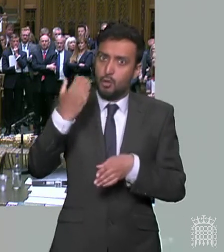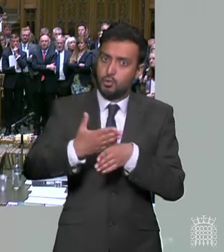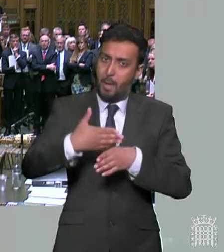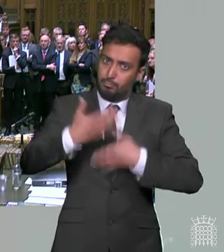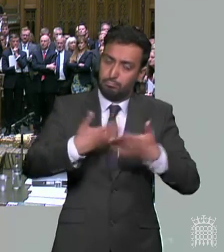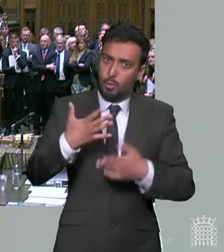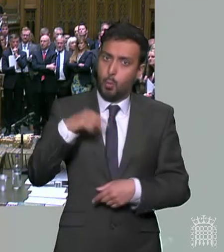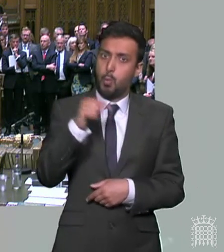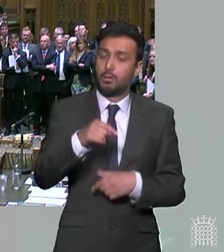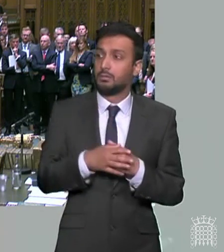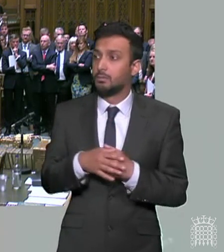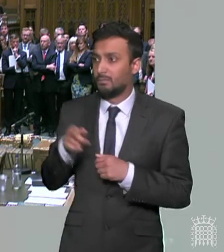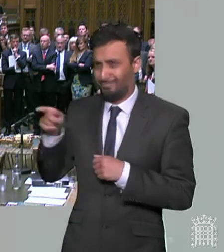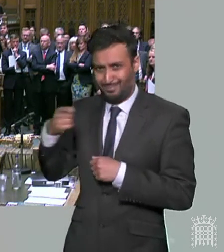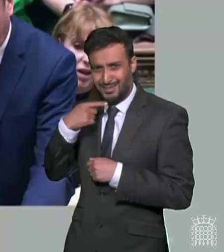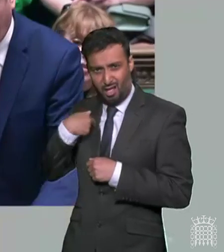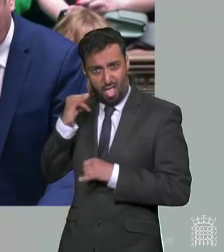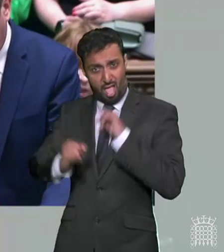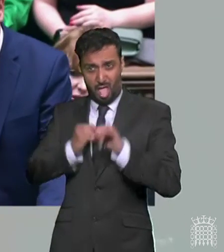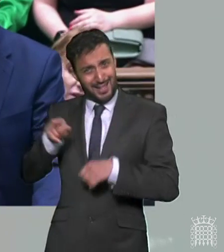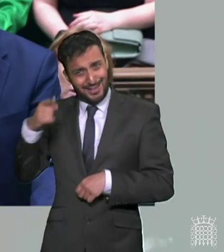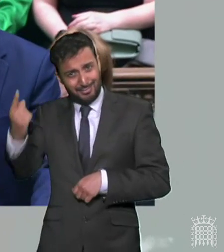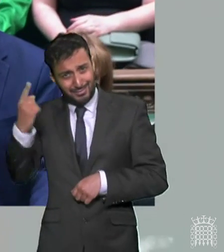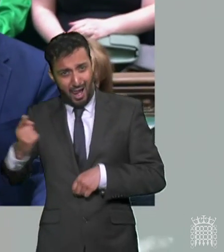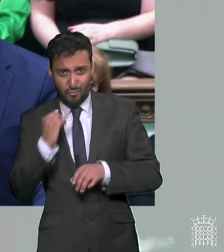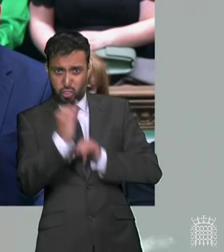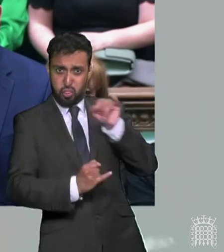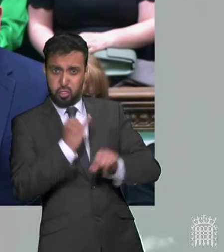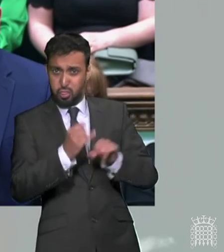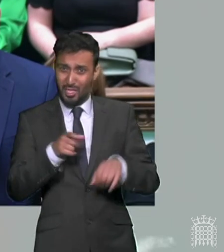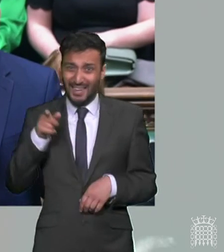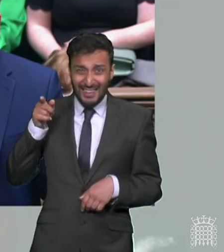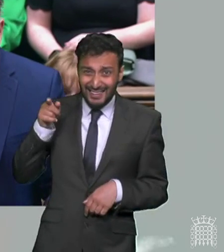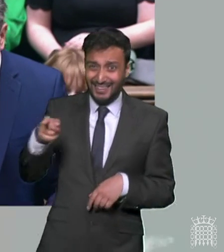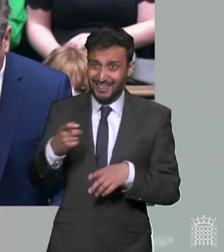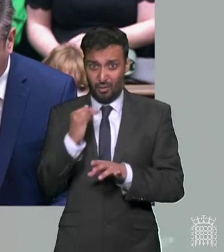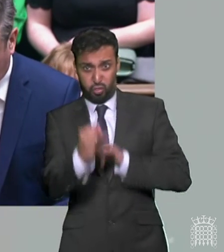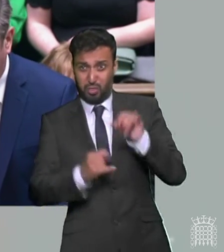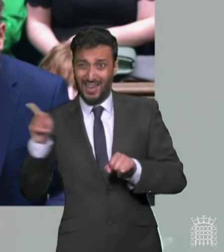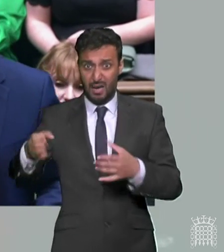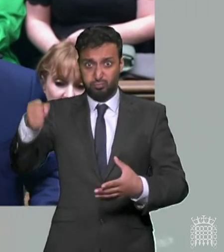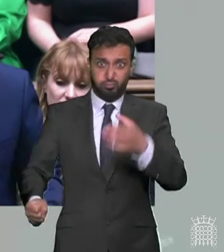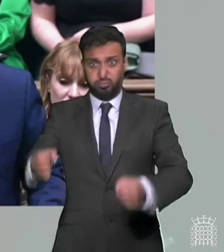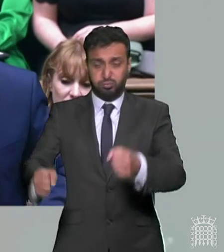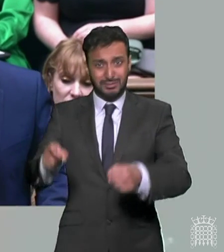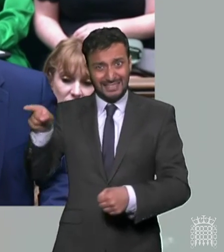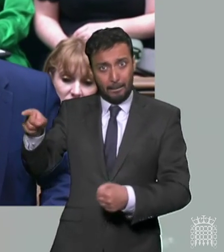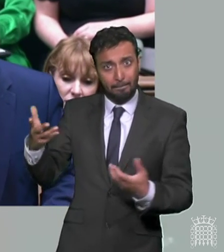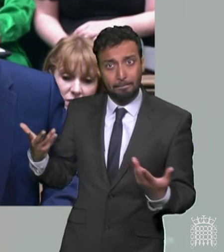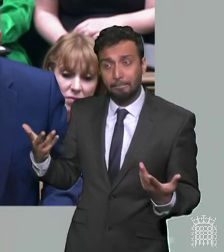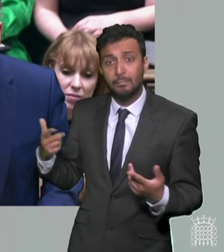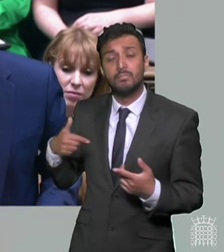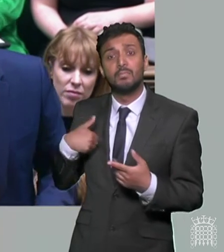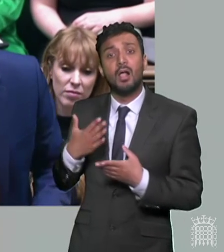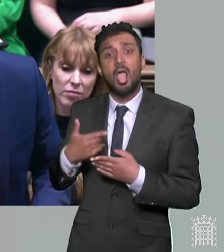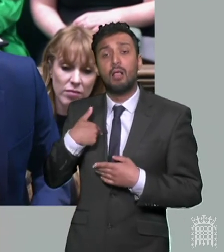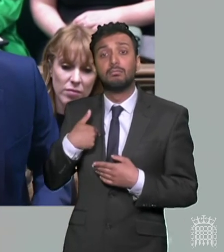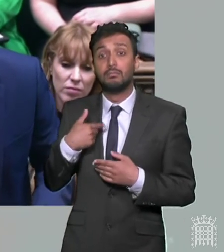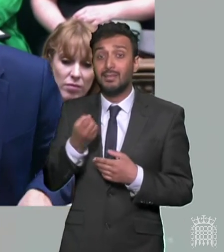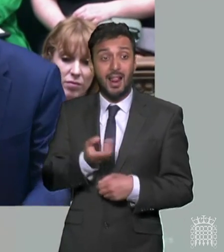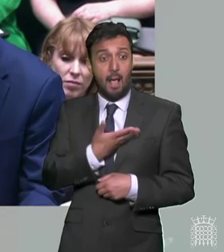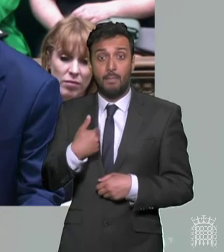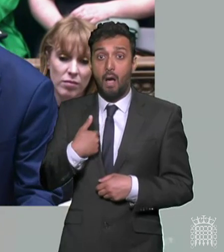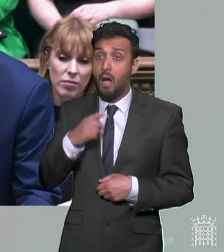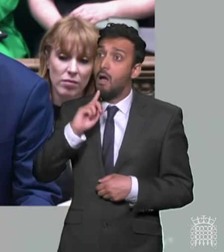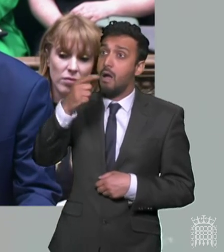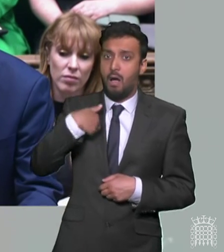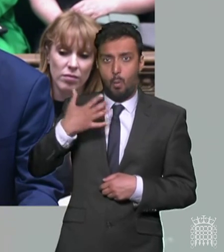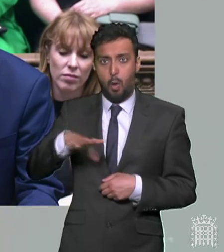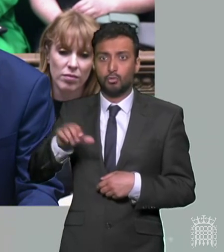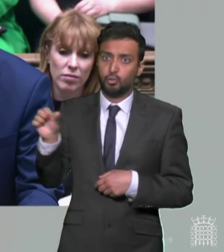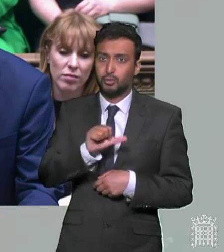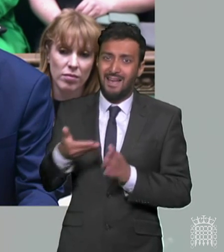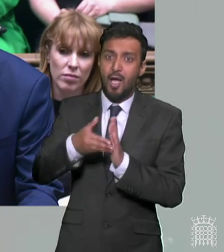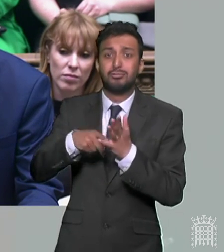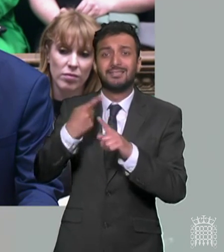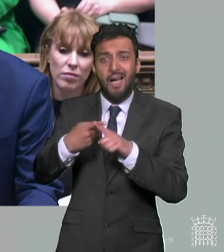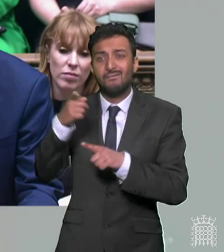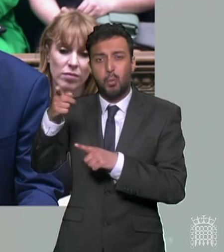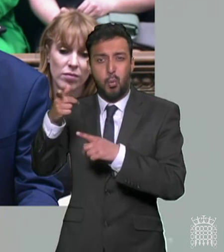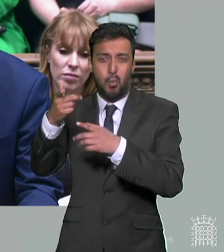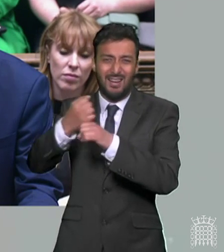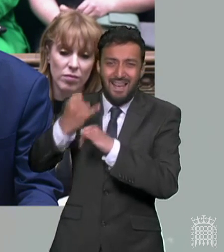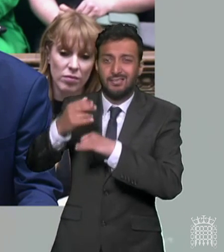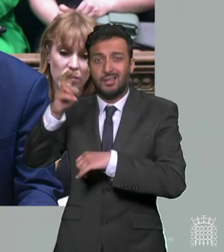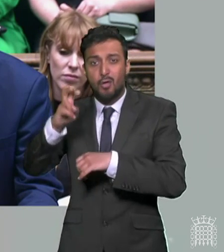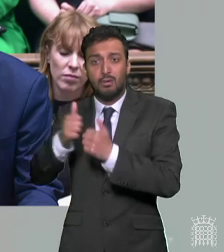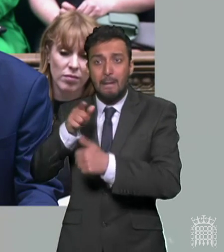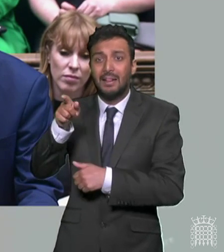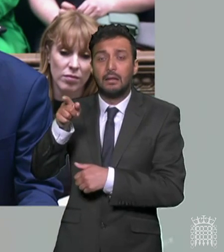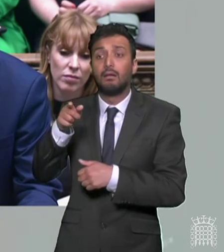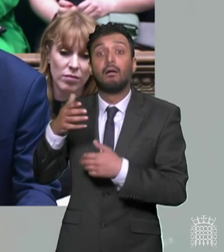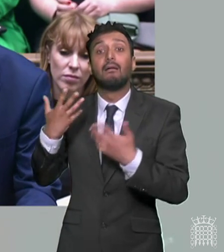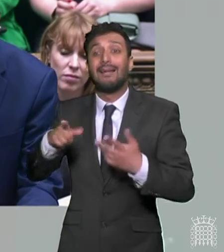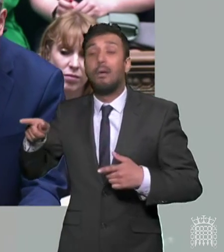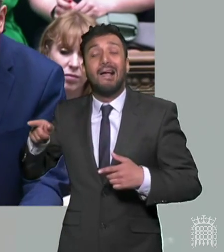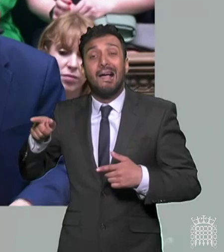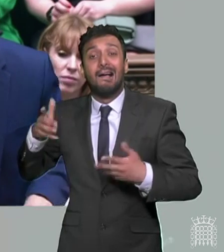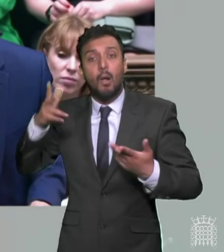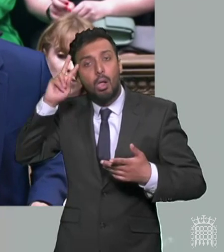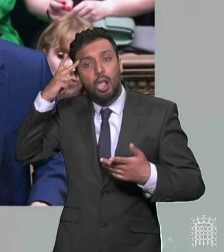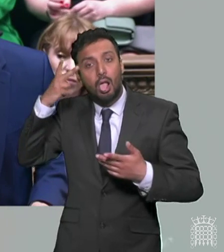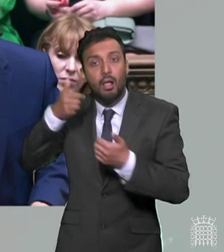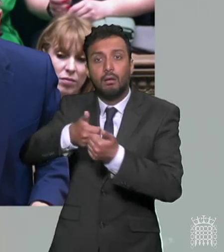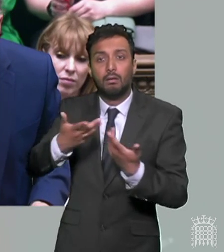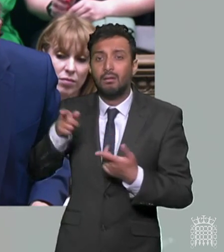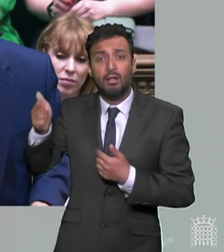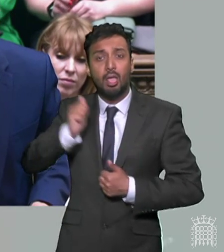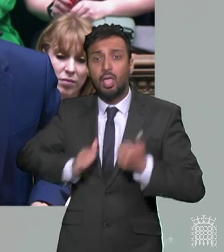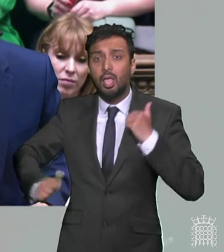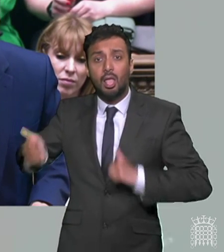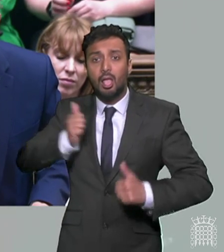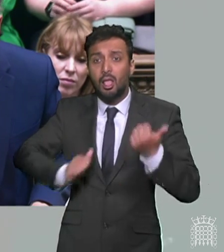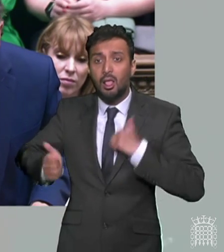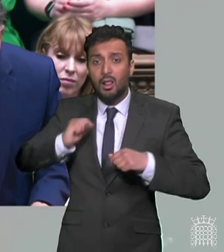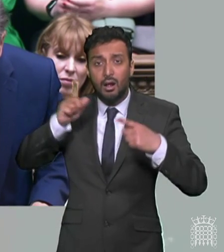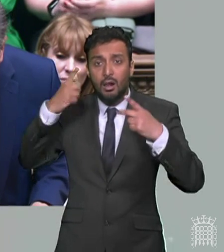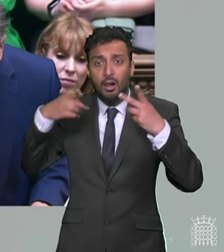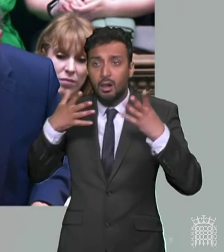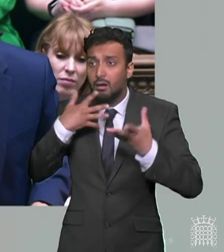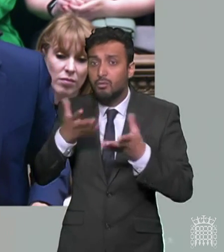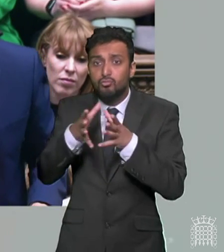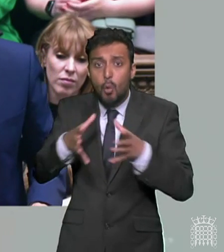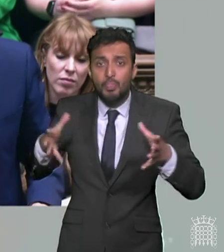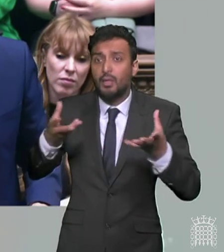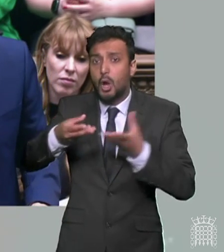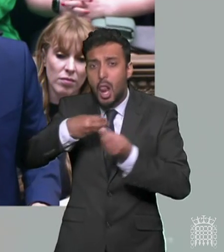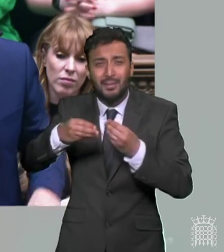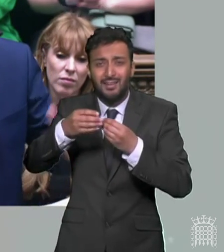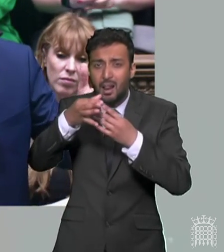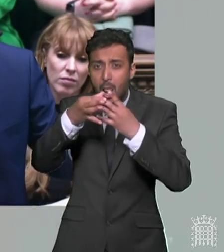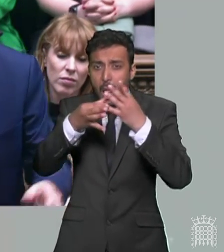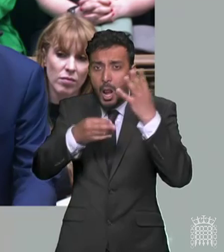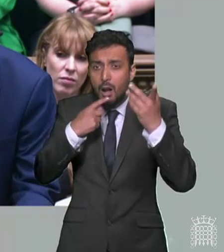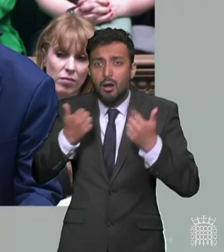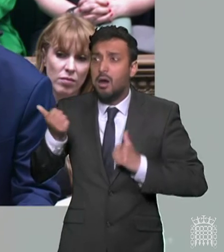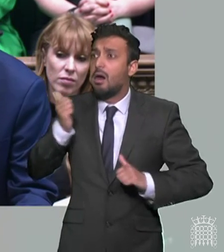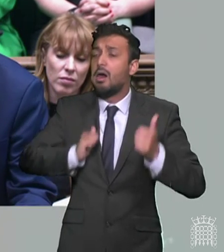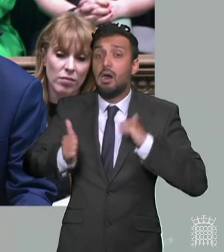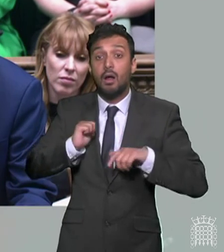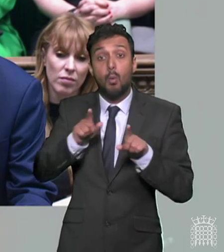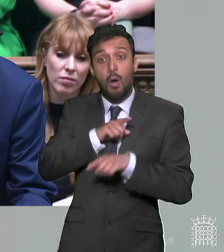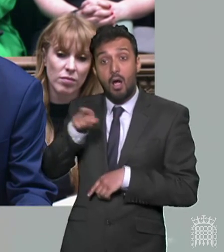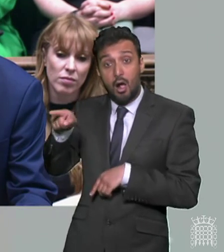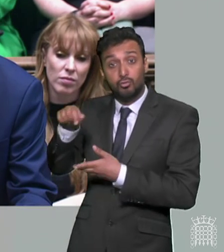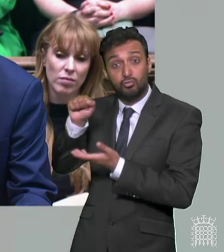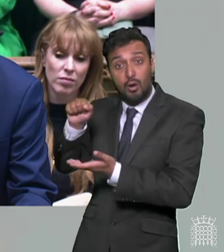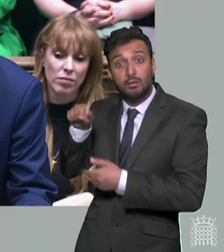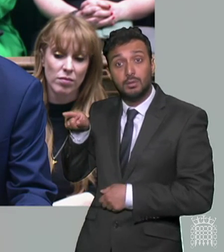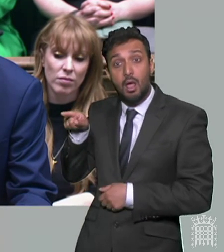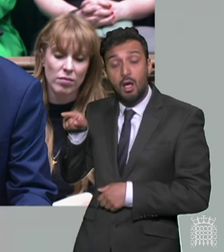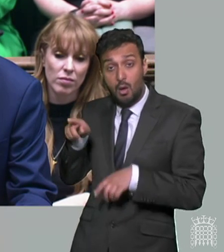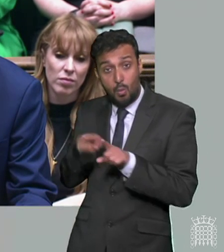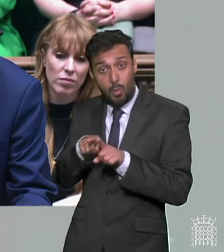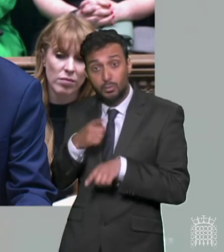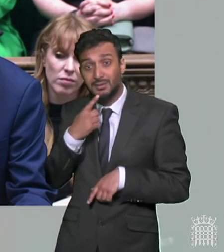The Prime Minister talks about running this country down; he is running this country down! It was not just complacency on Labour’s windfall tax, which he is now backing; it was not just complacency on inflation, which is now through the roof; and it was not just complacency on growth, which is now spluttering along at the back of the pack, because his Chancellor also claimed that people should